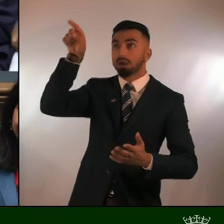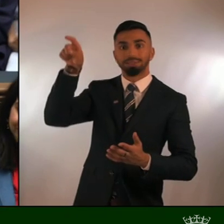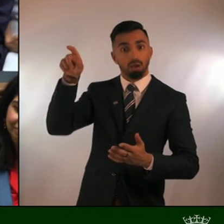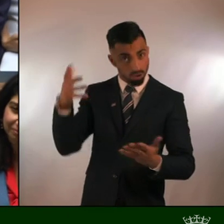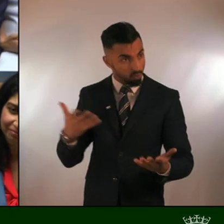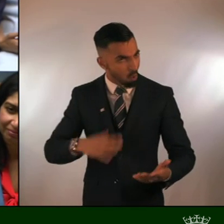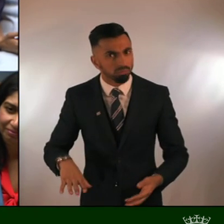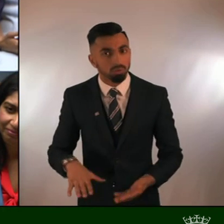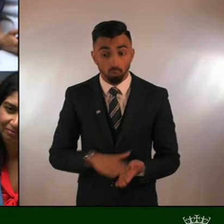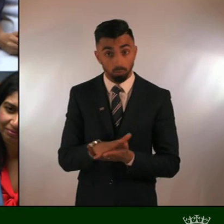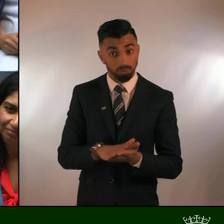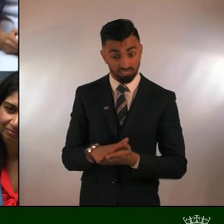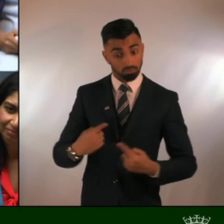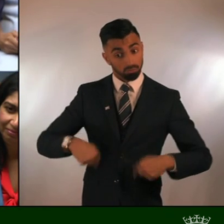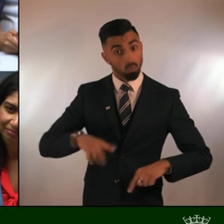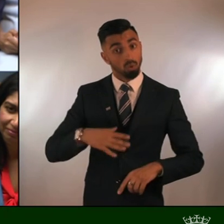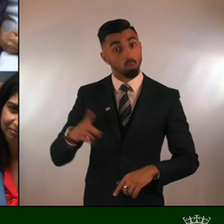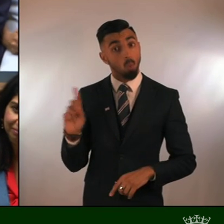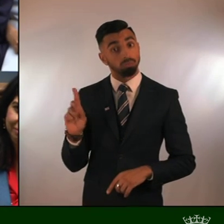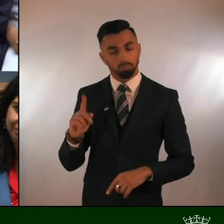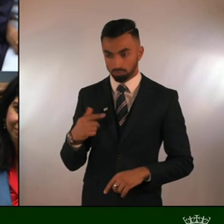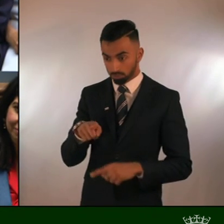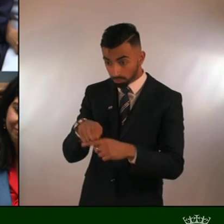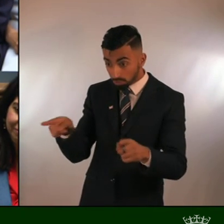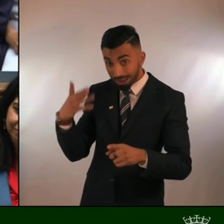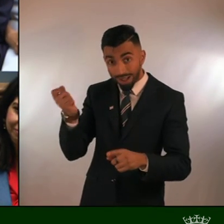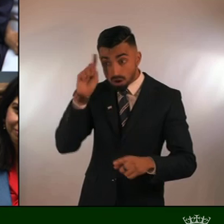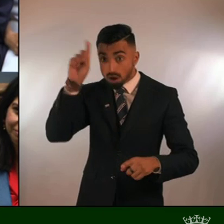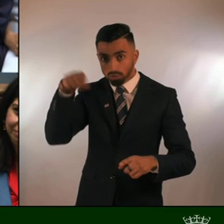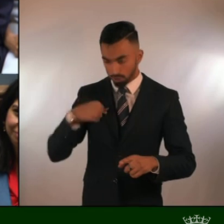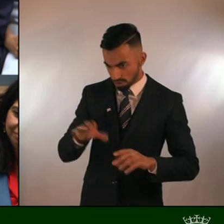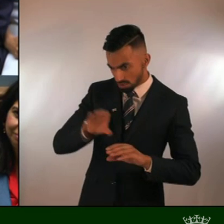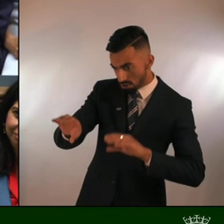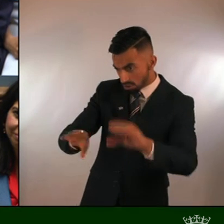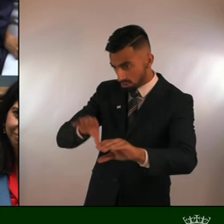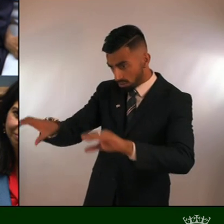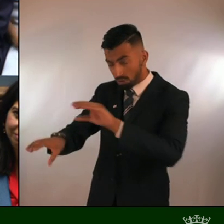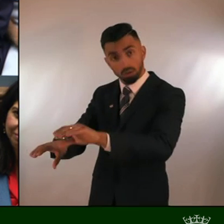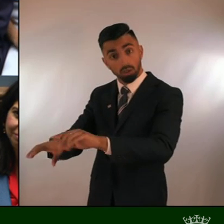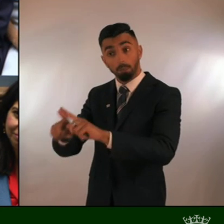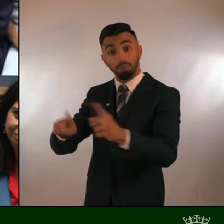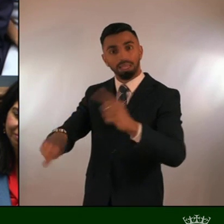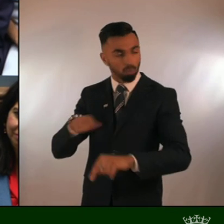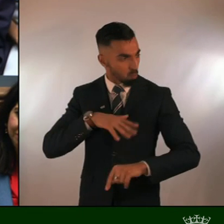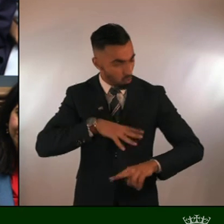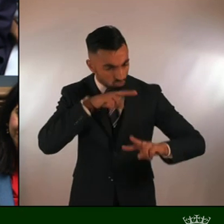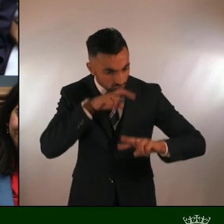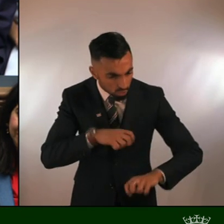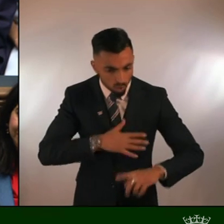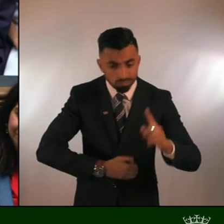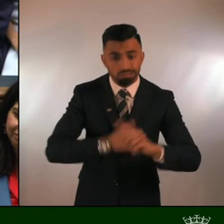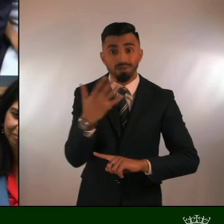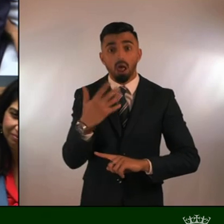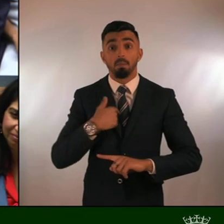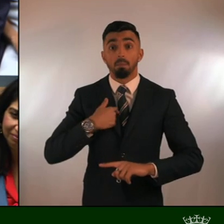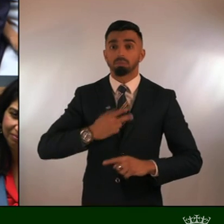In our manifesto we made a promise to double investment in research and development to £18 billion.